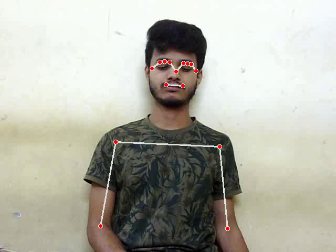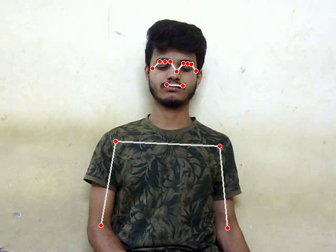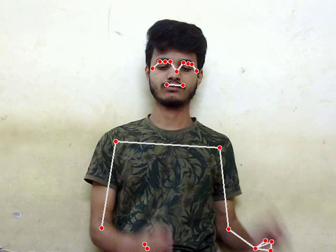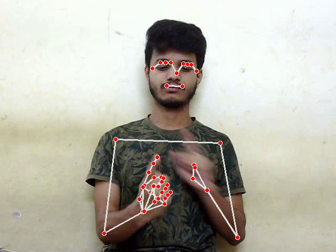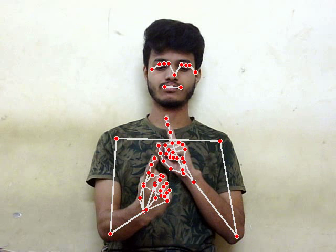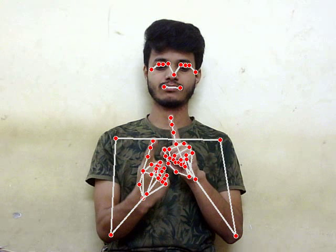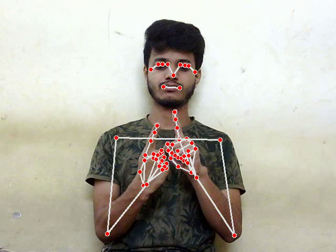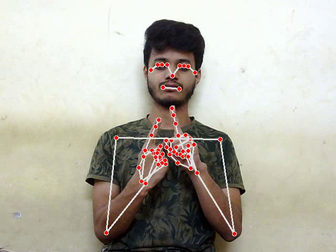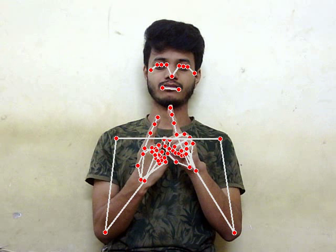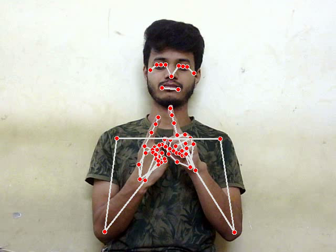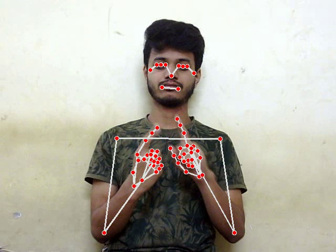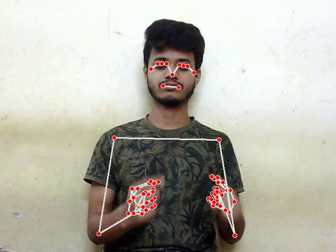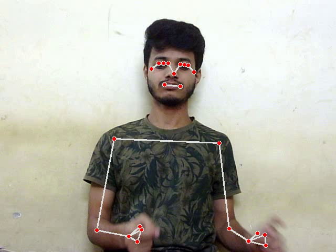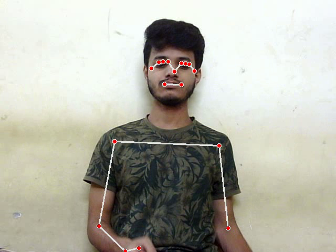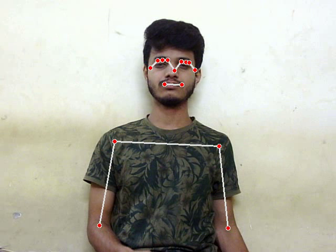meet